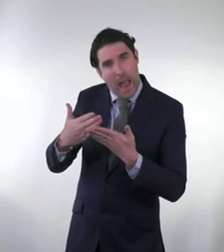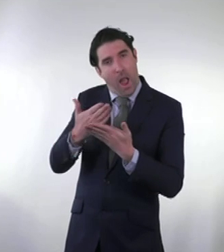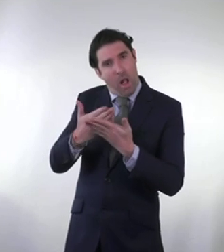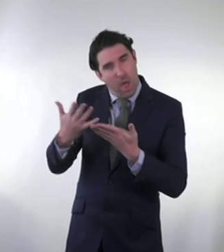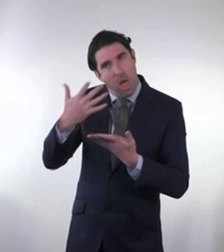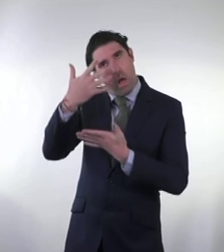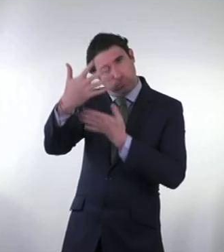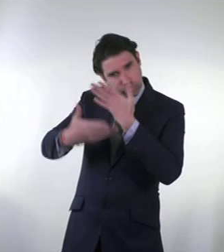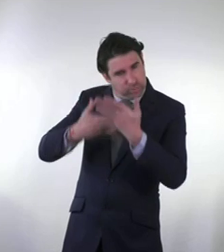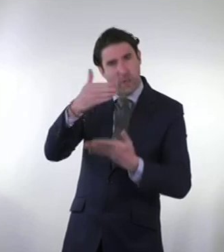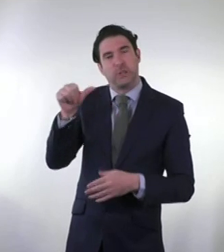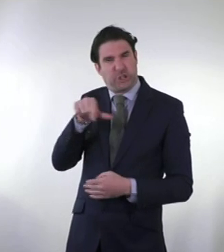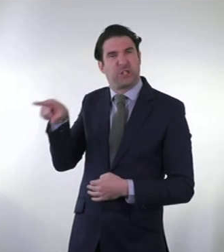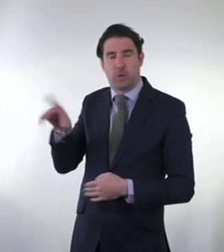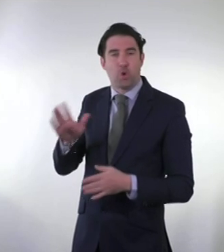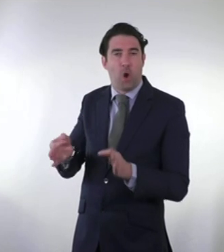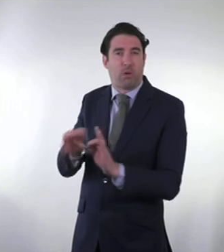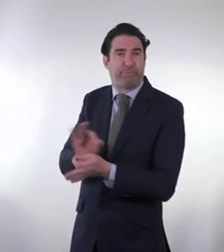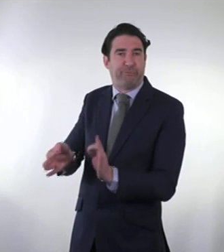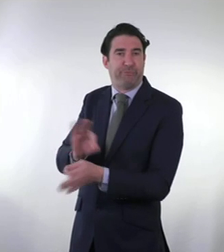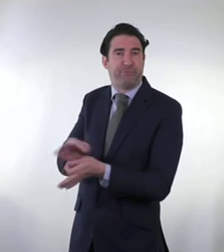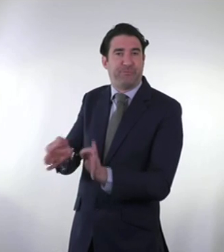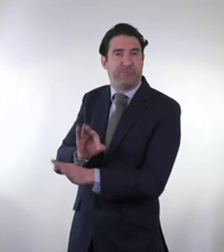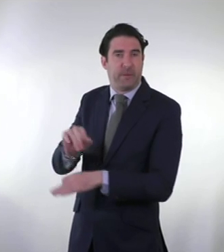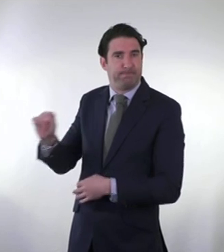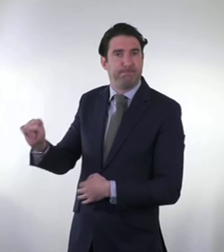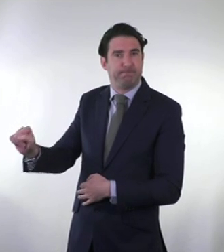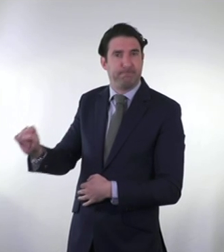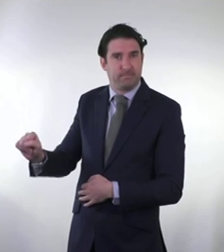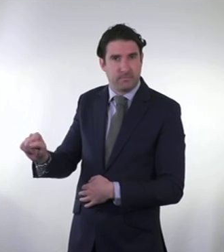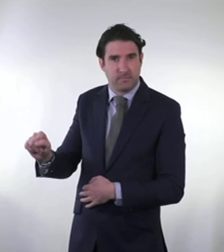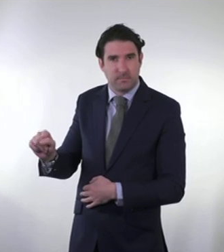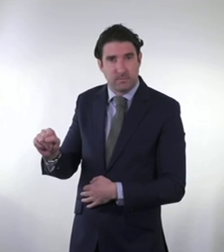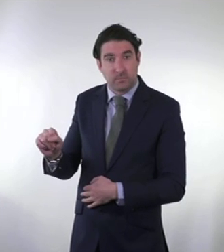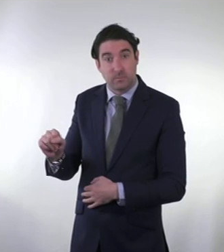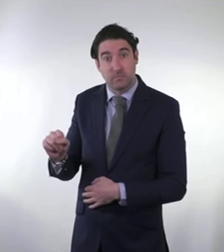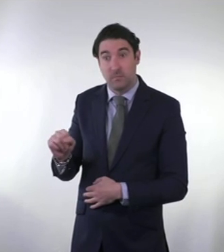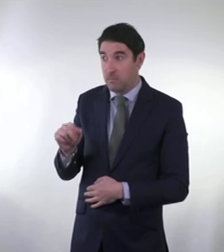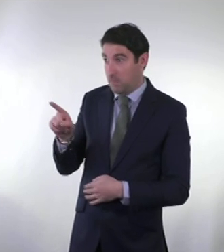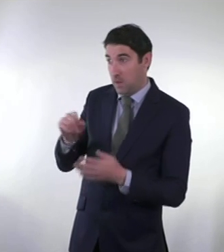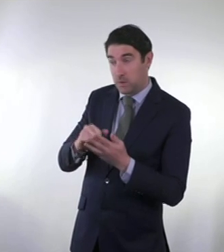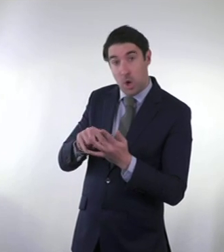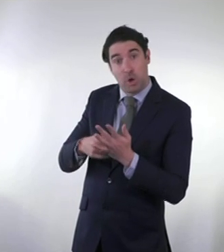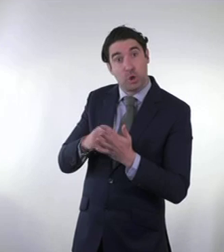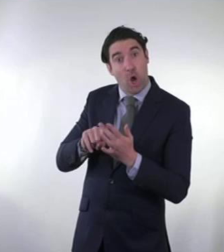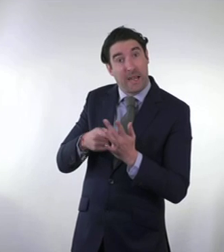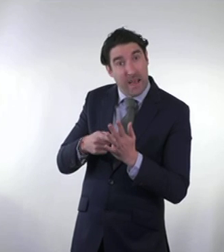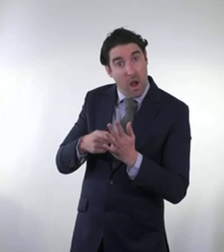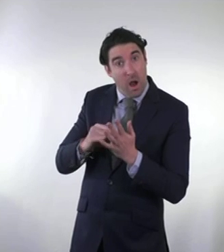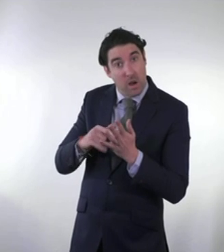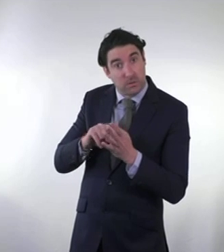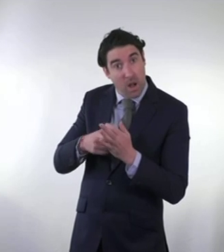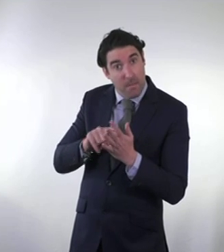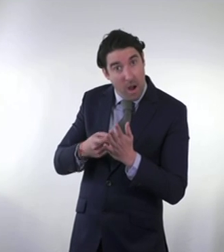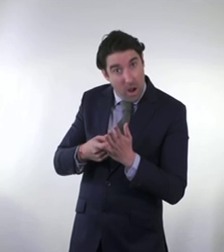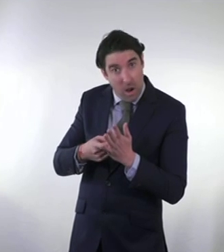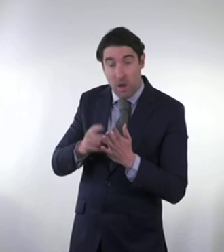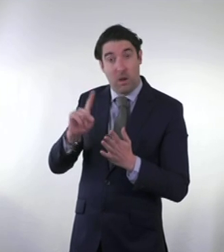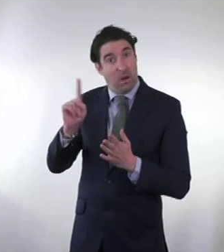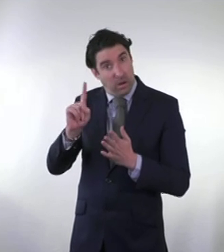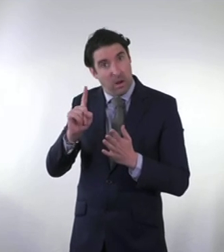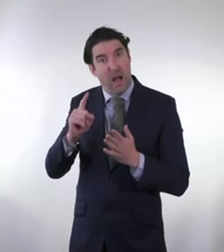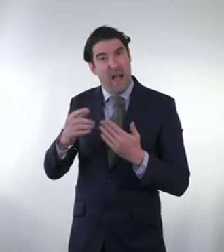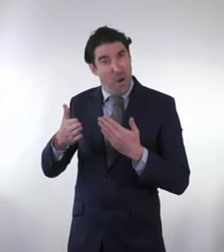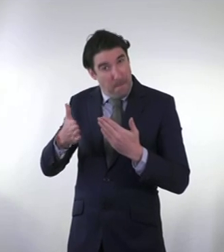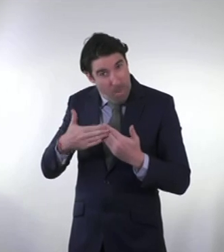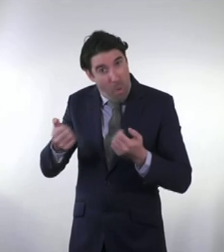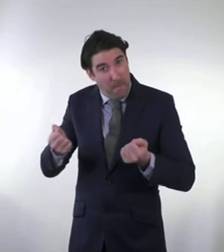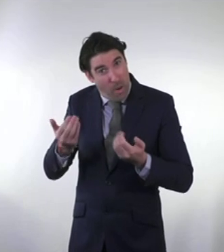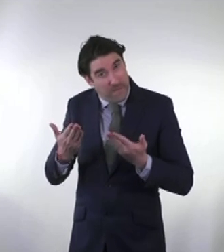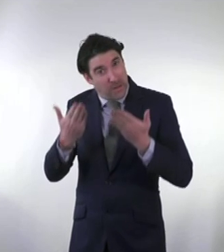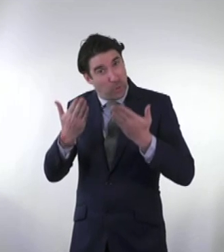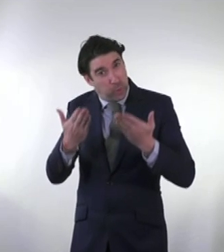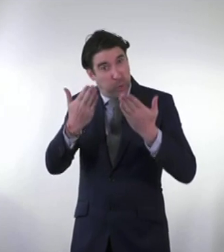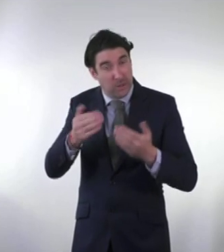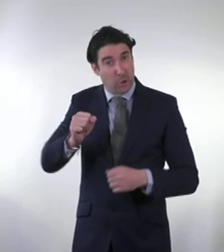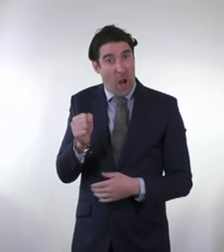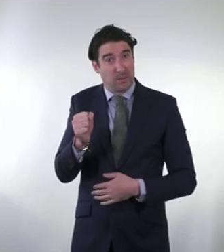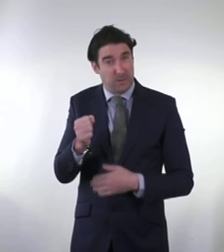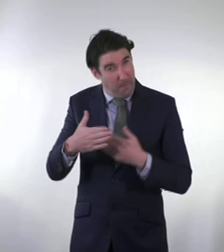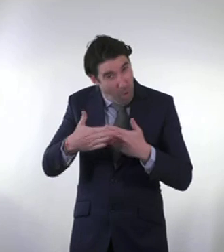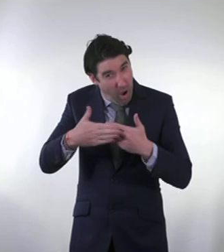After all, the Bill, which I believe the Leader of the Opposition supports, actually devolves power back to Scotland—it gives power back to Scotland.